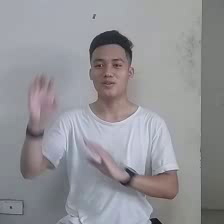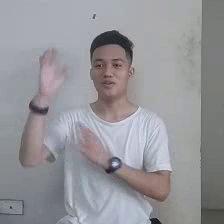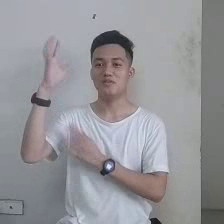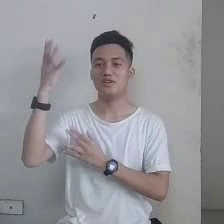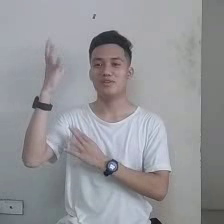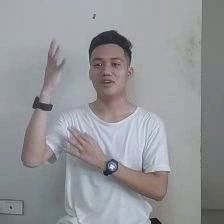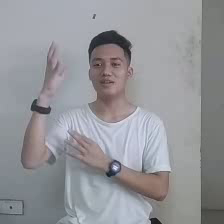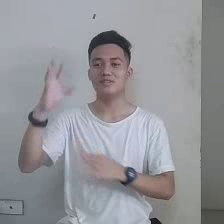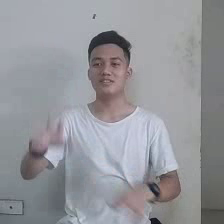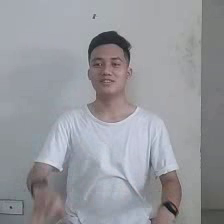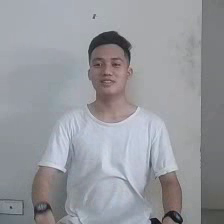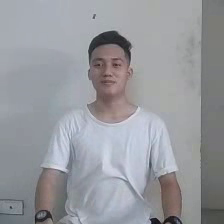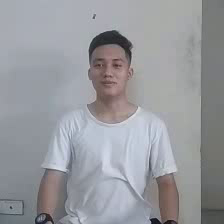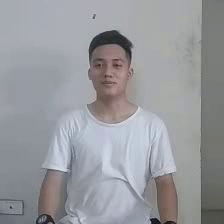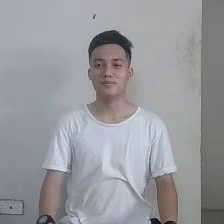Cho